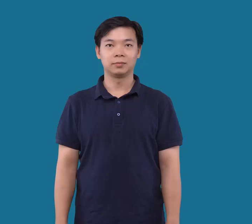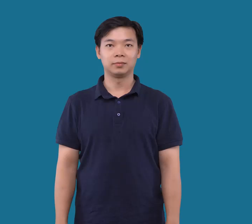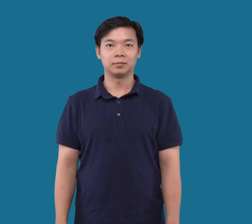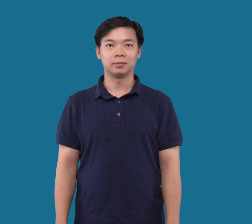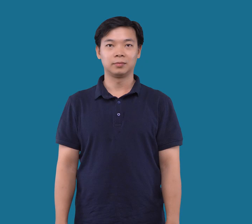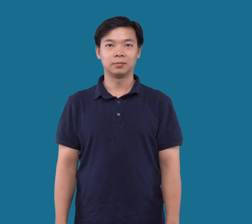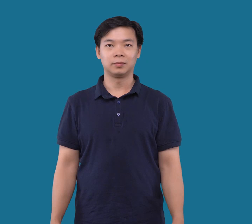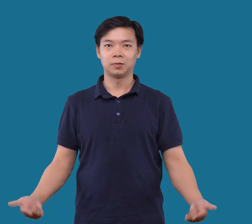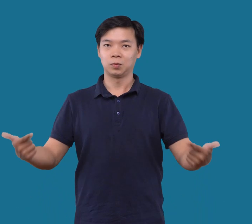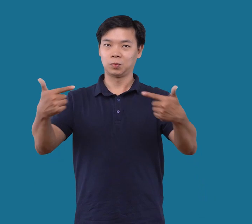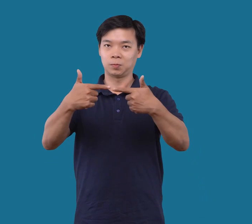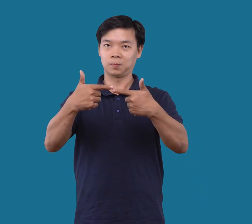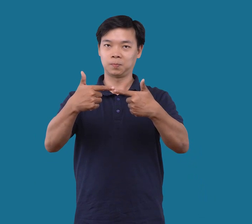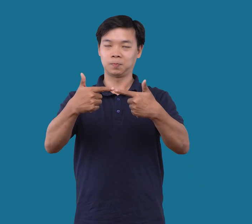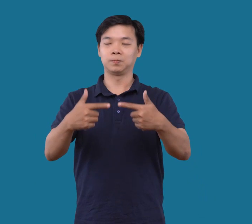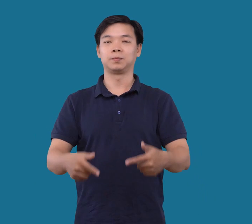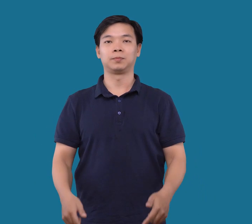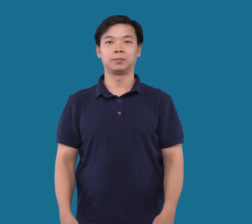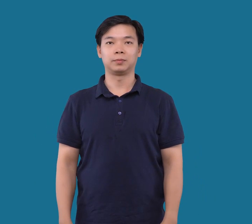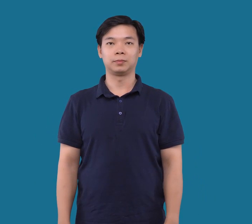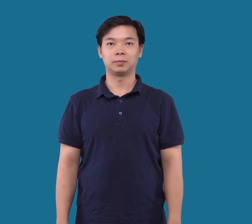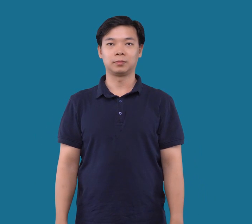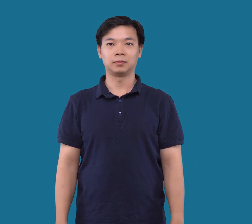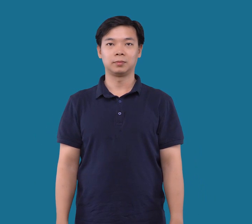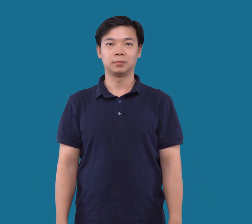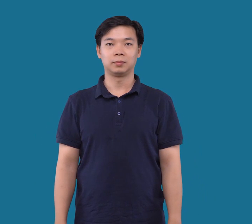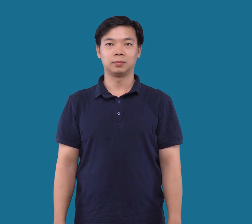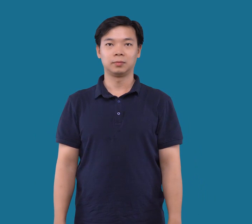đối xứng